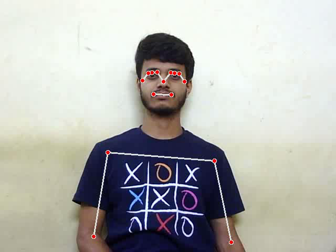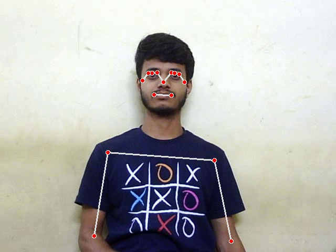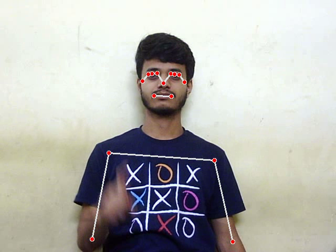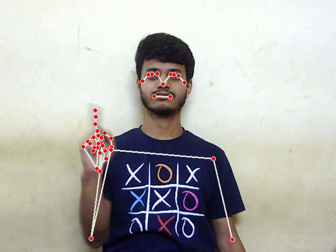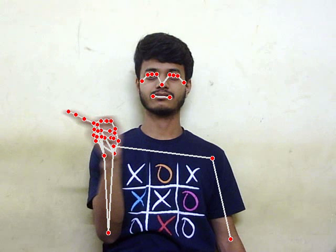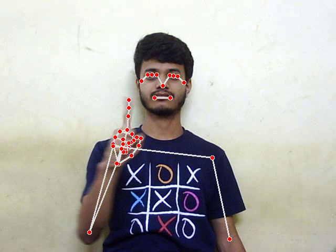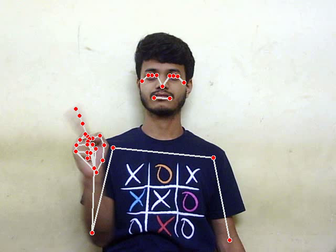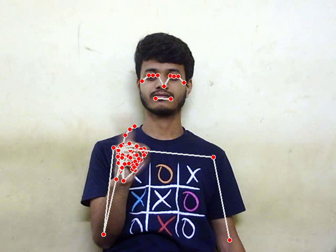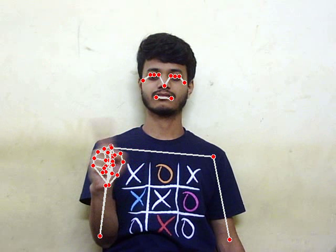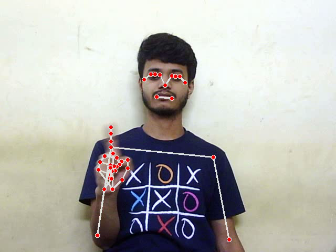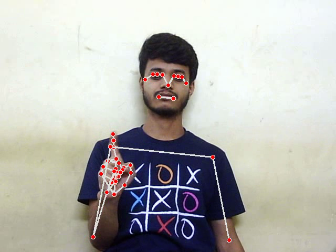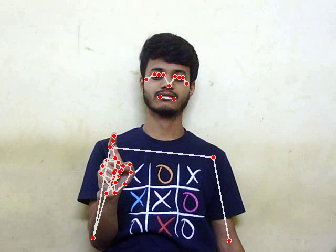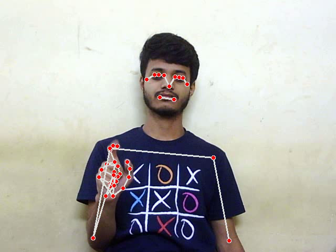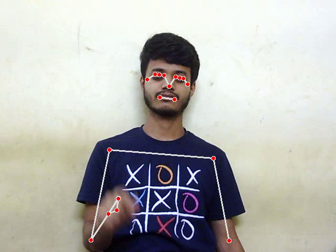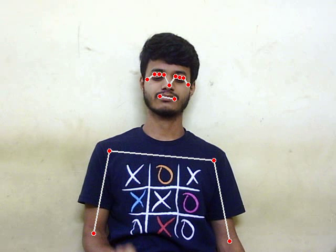where